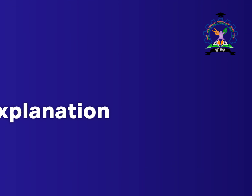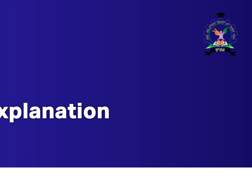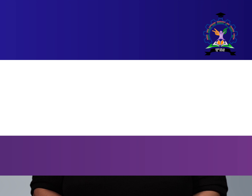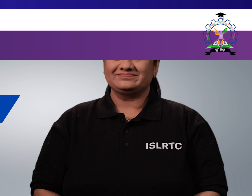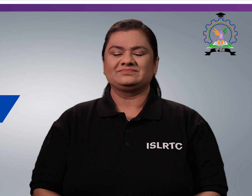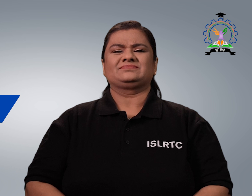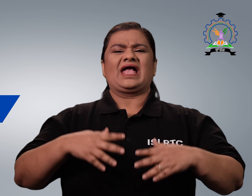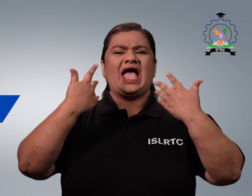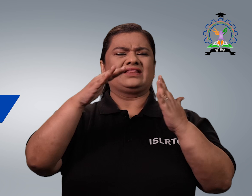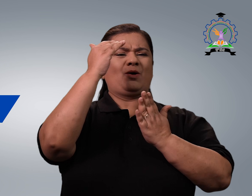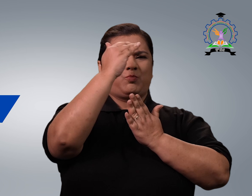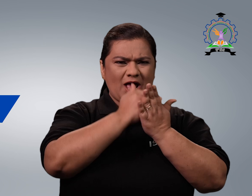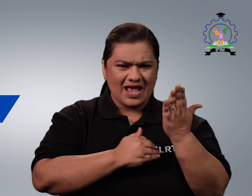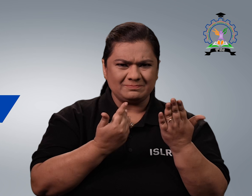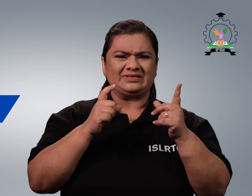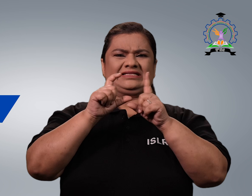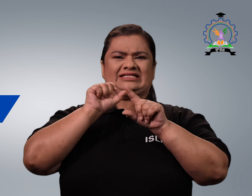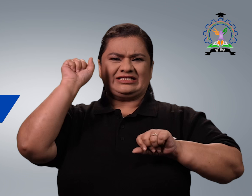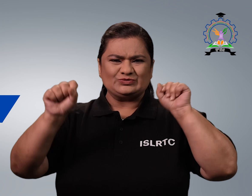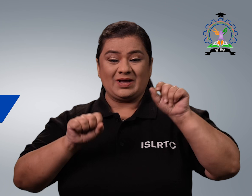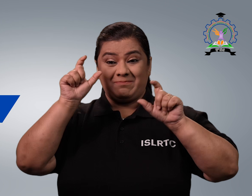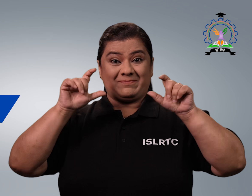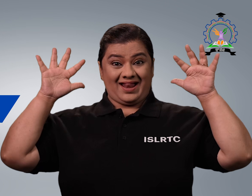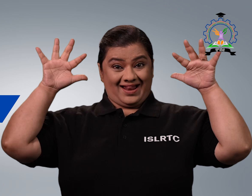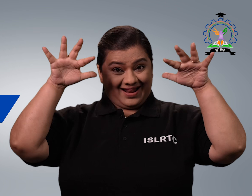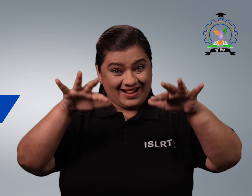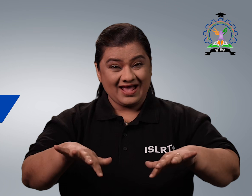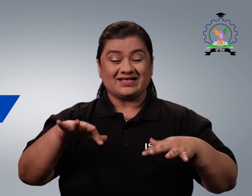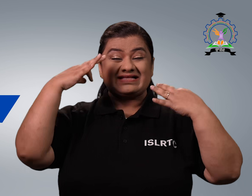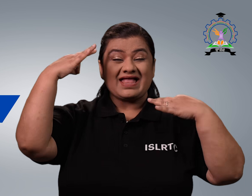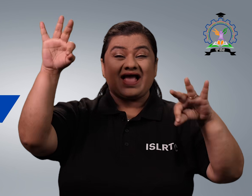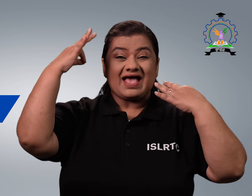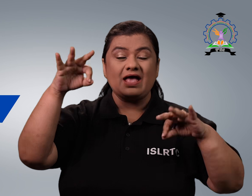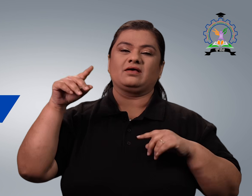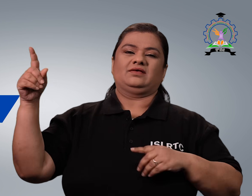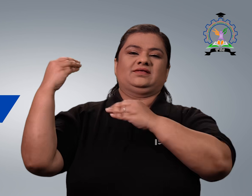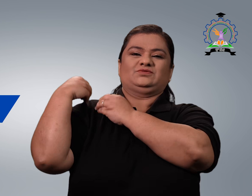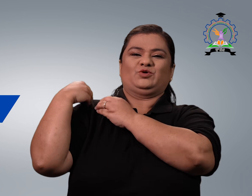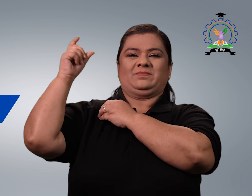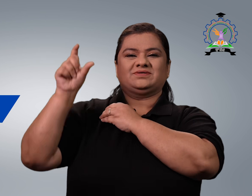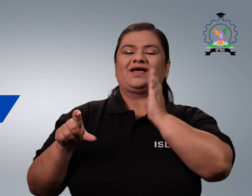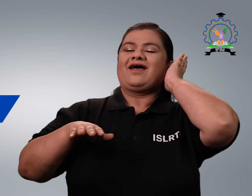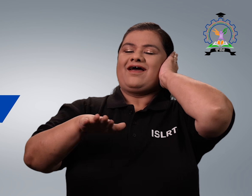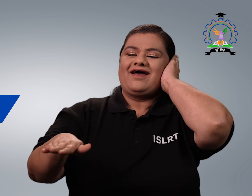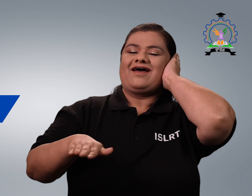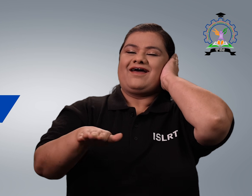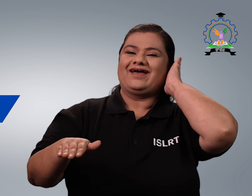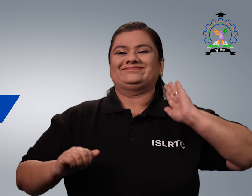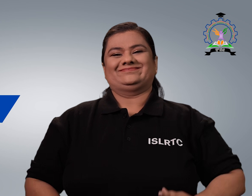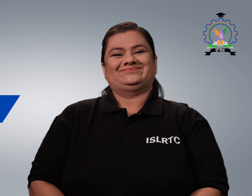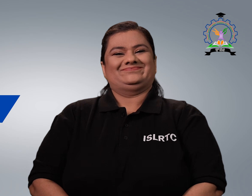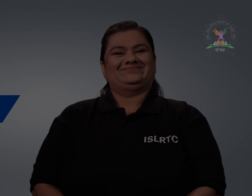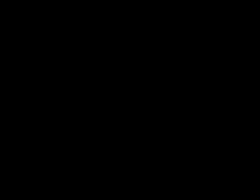A person who plays music for guests at an event or a dance club.